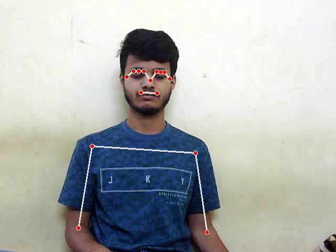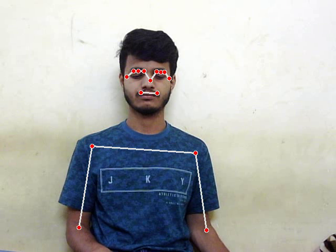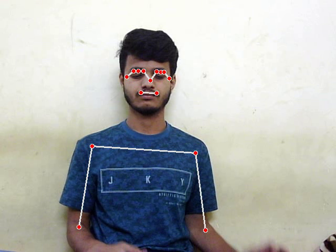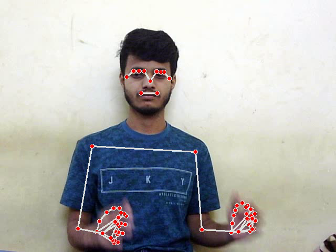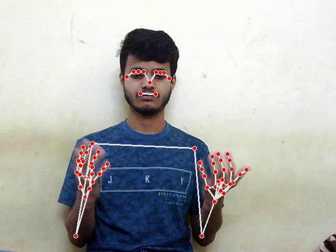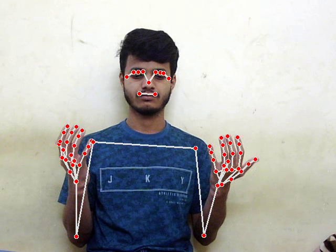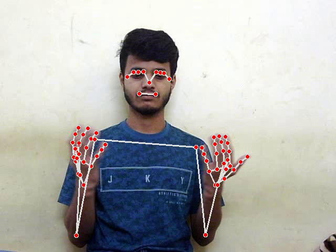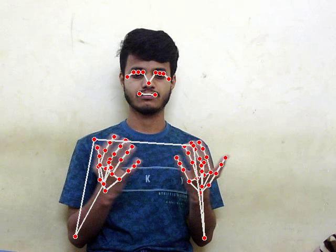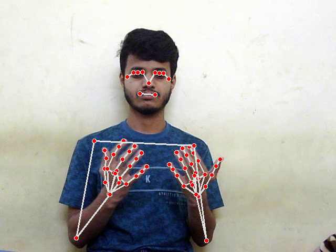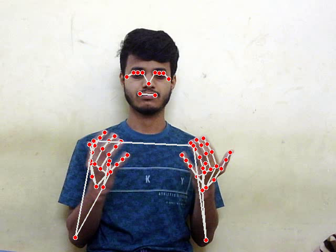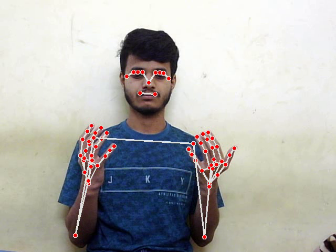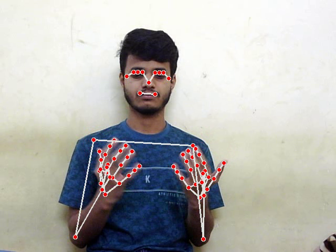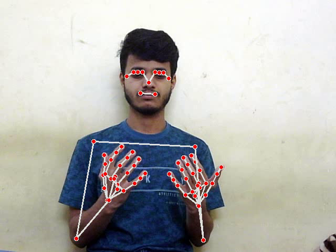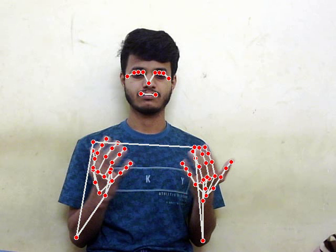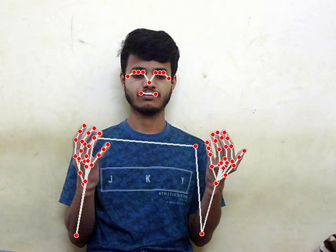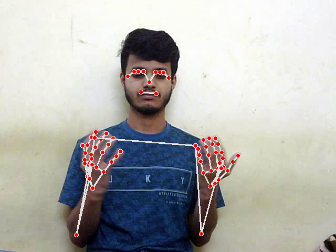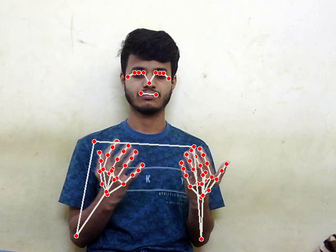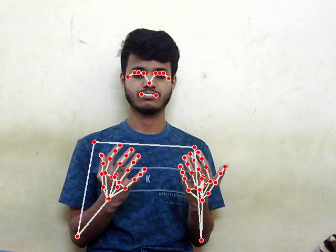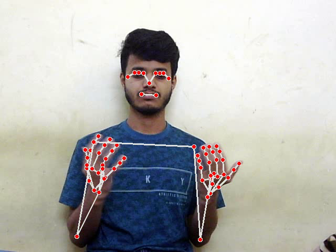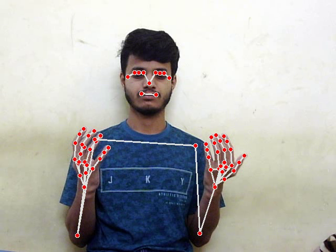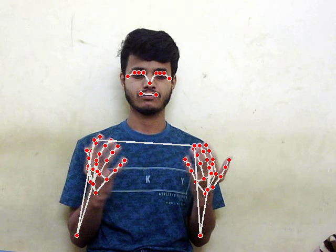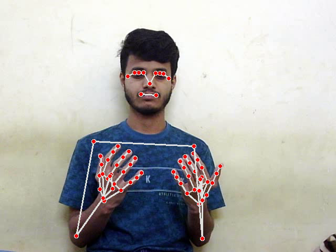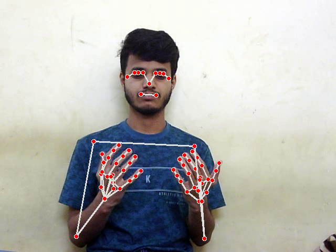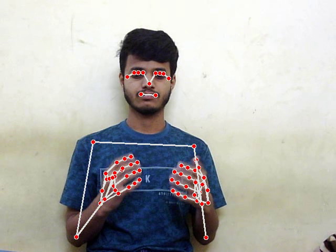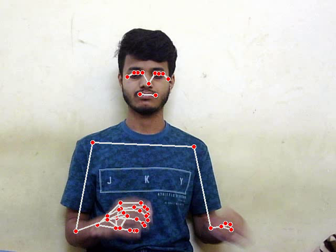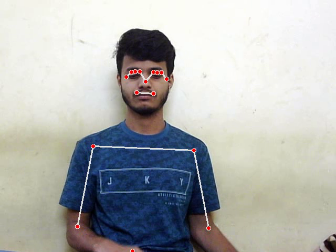what